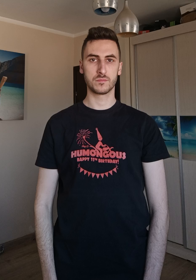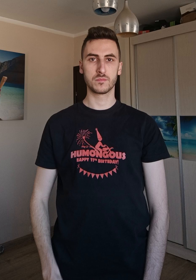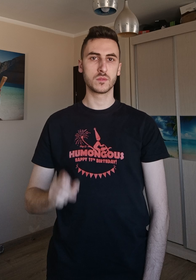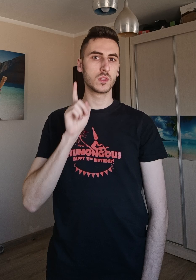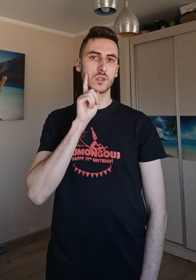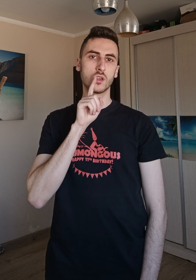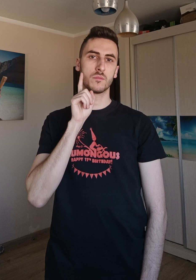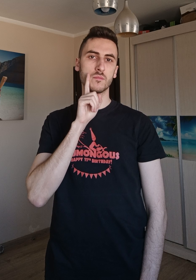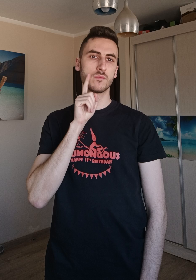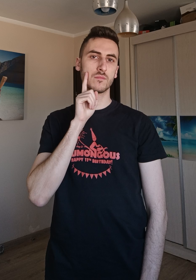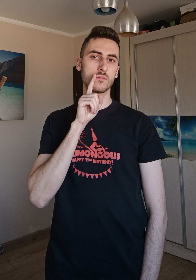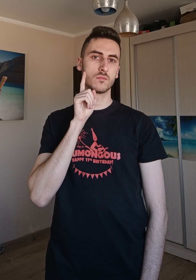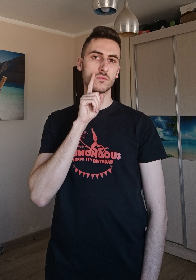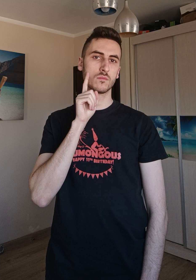שם